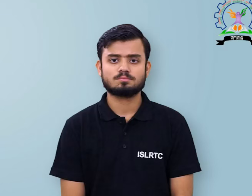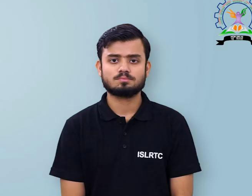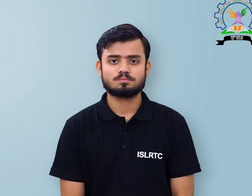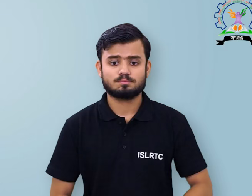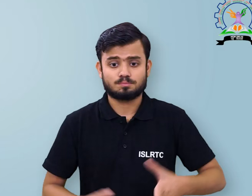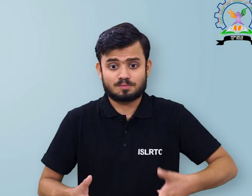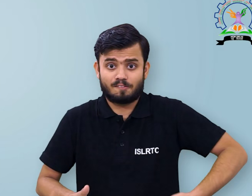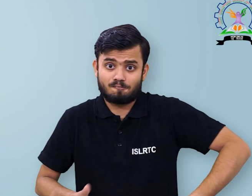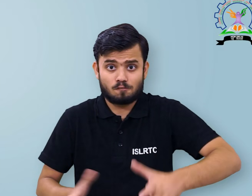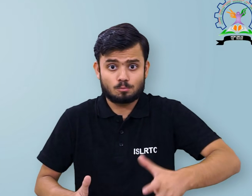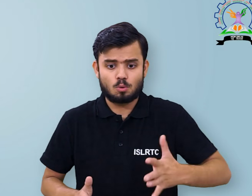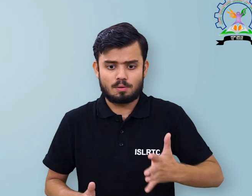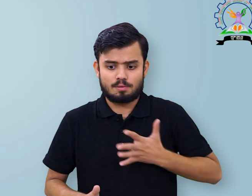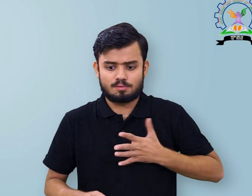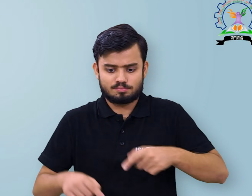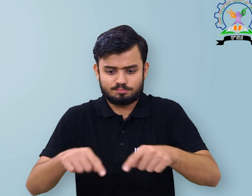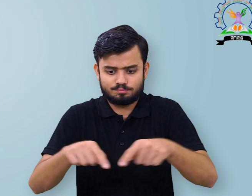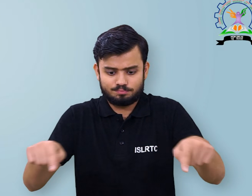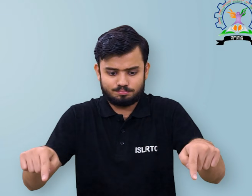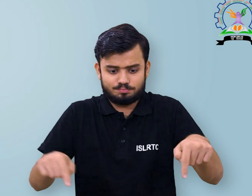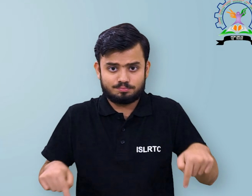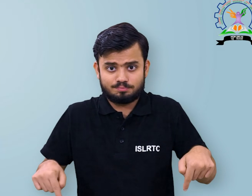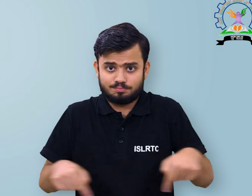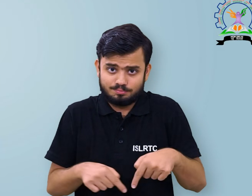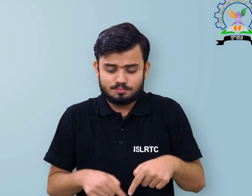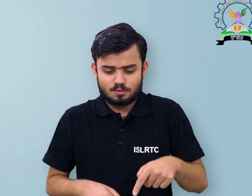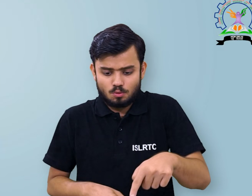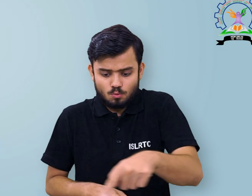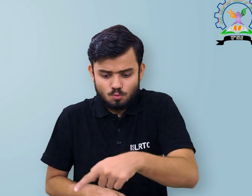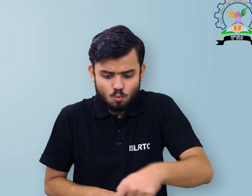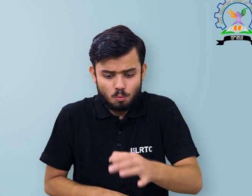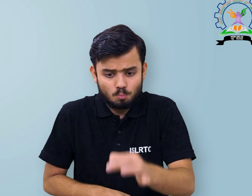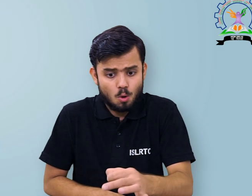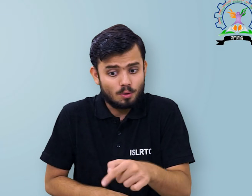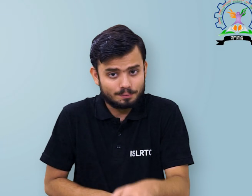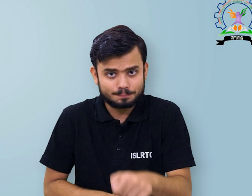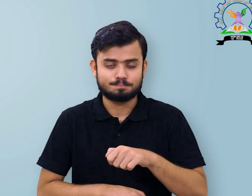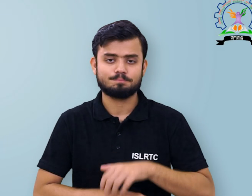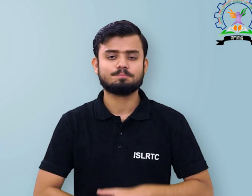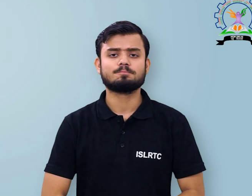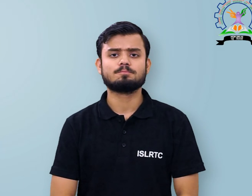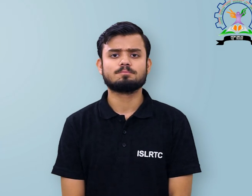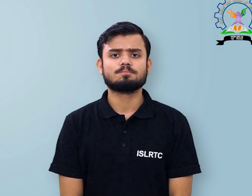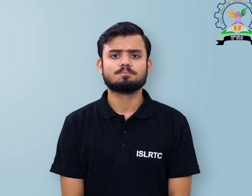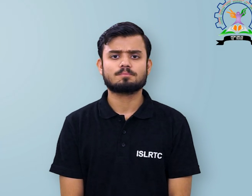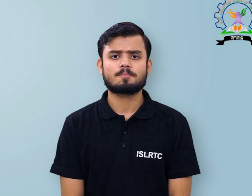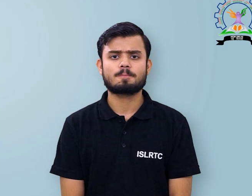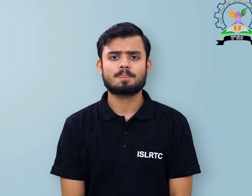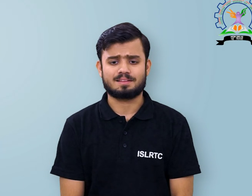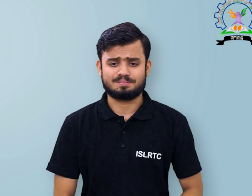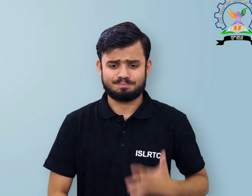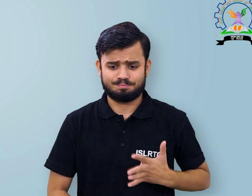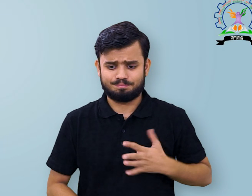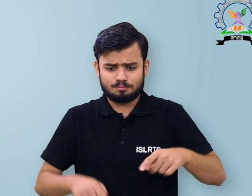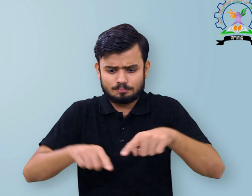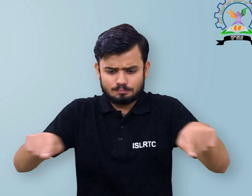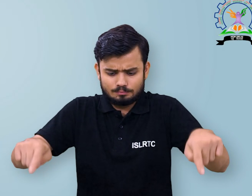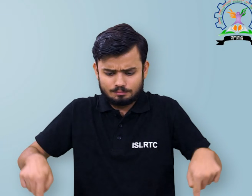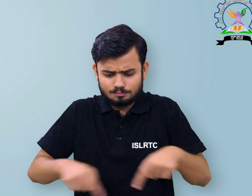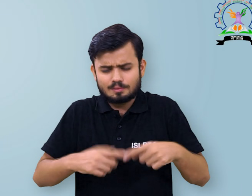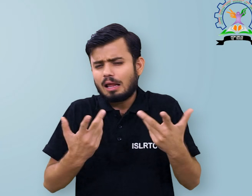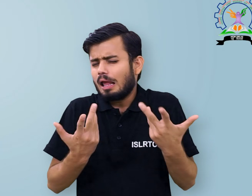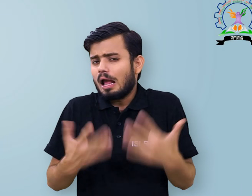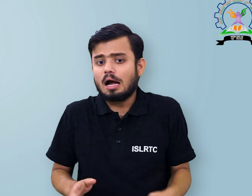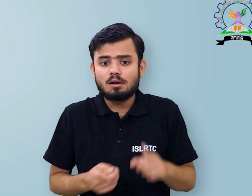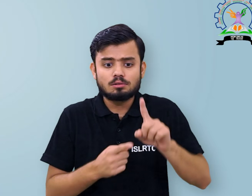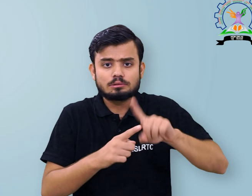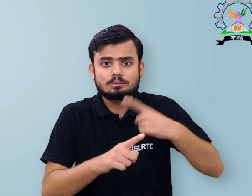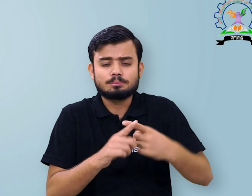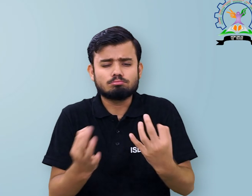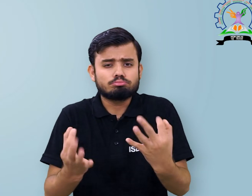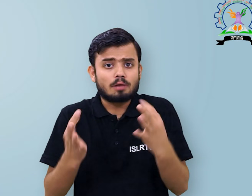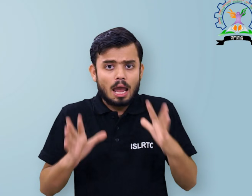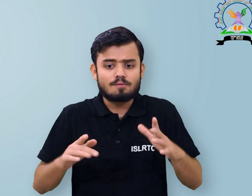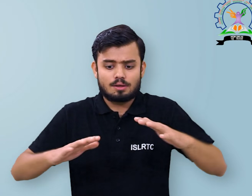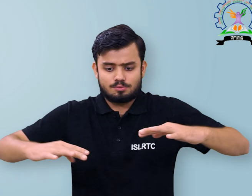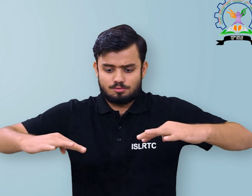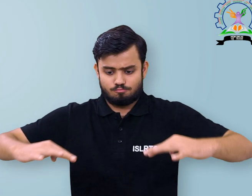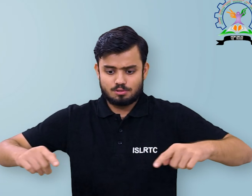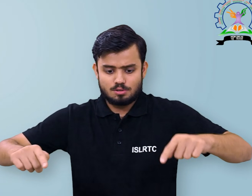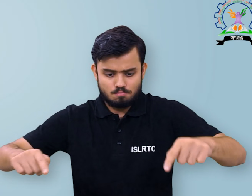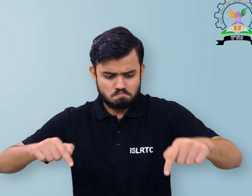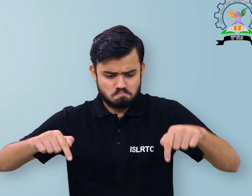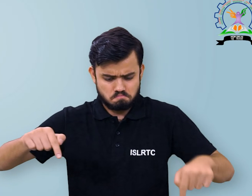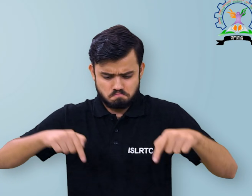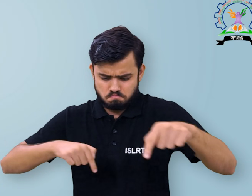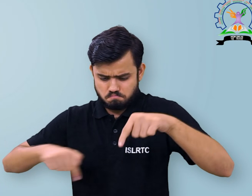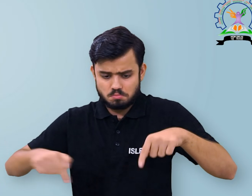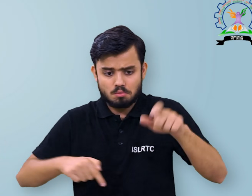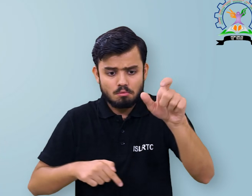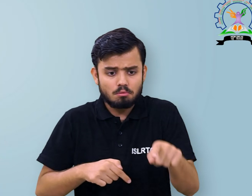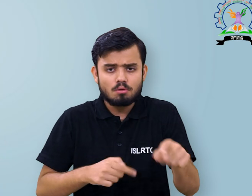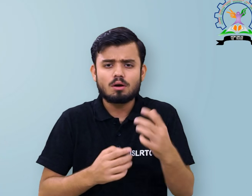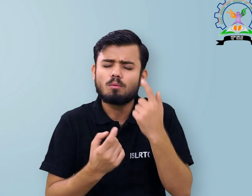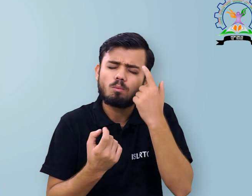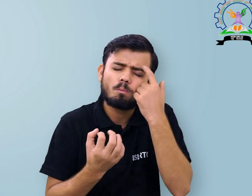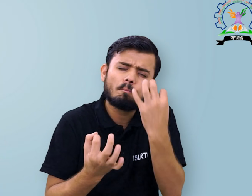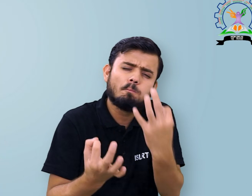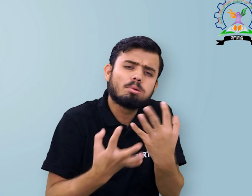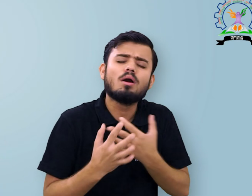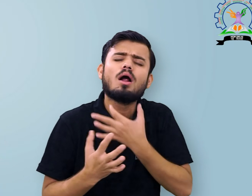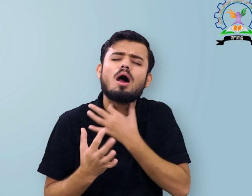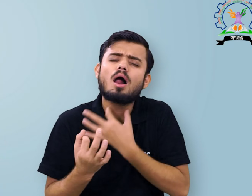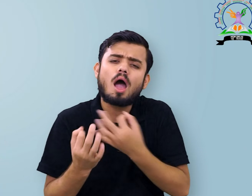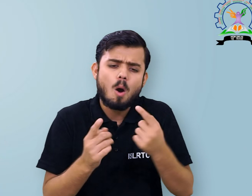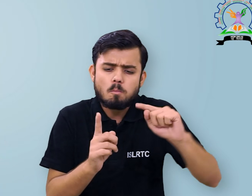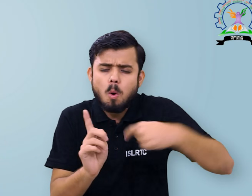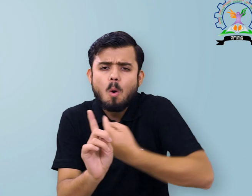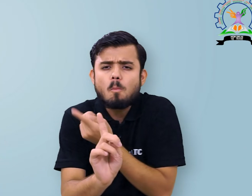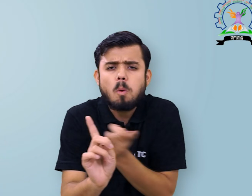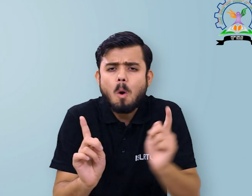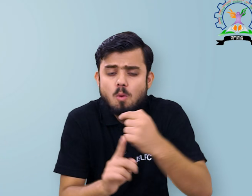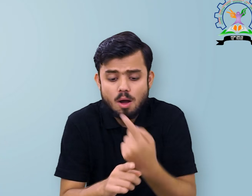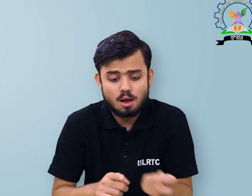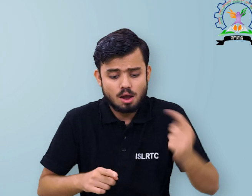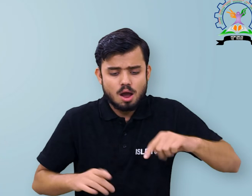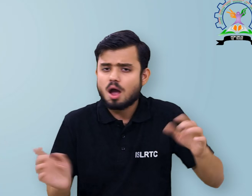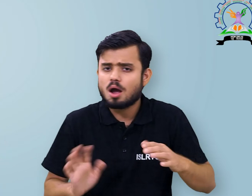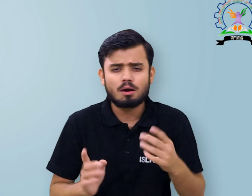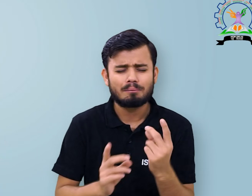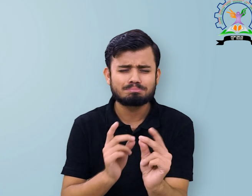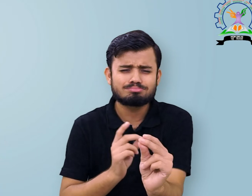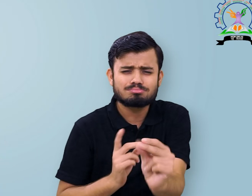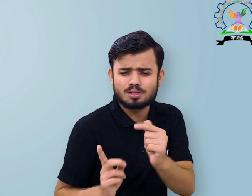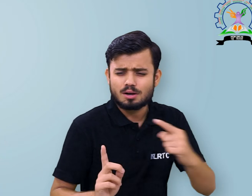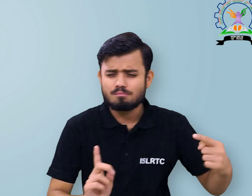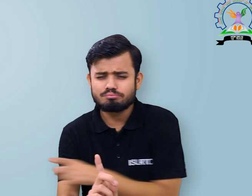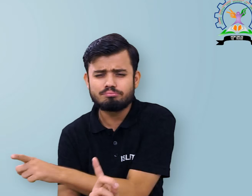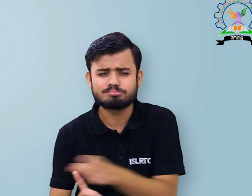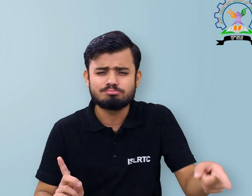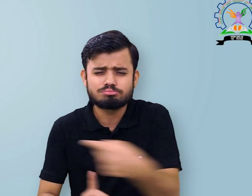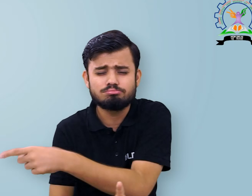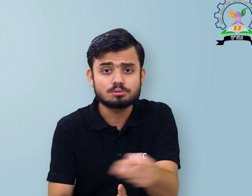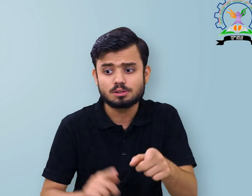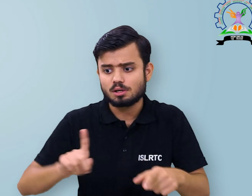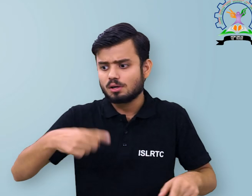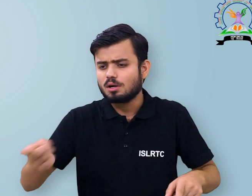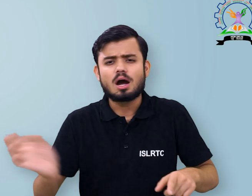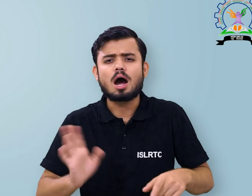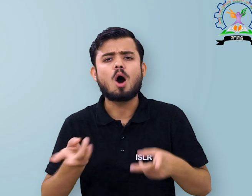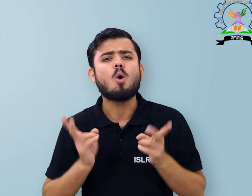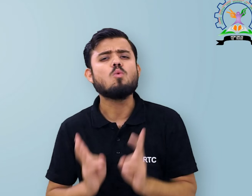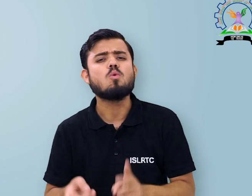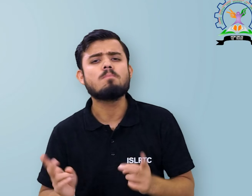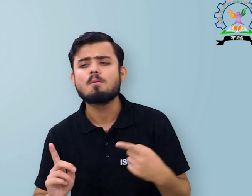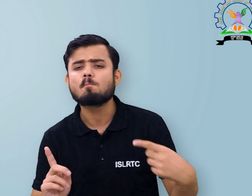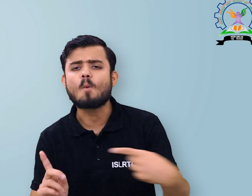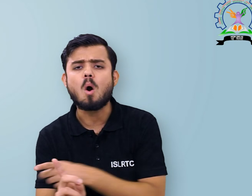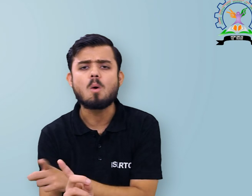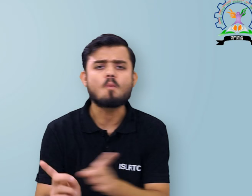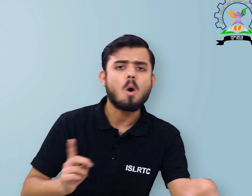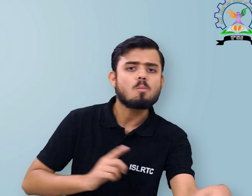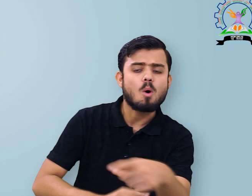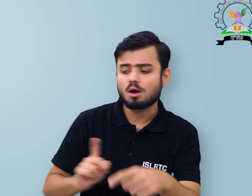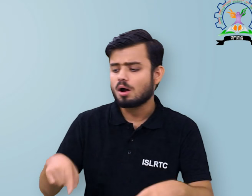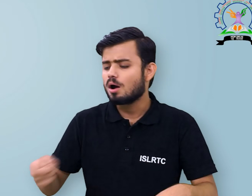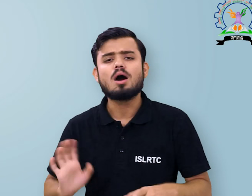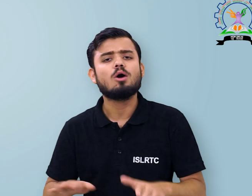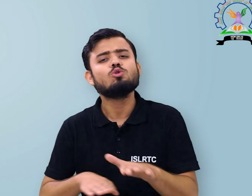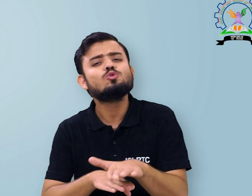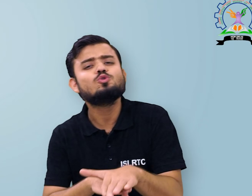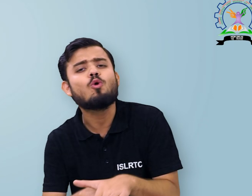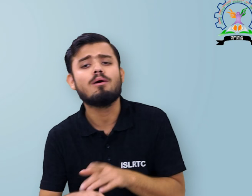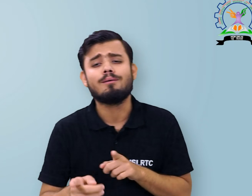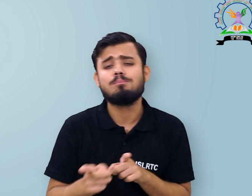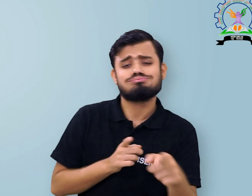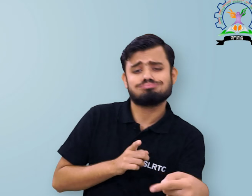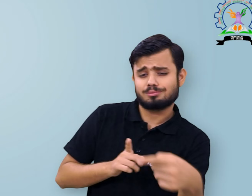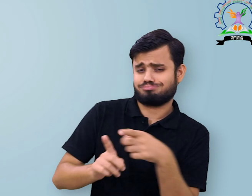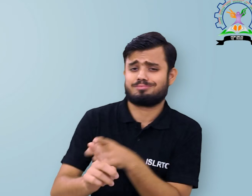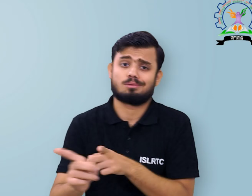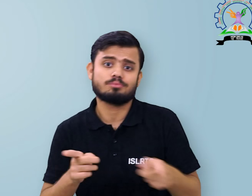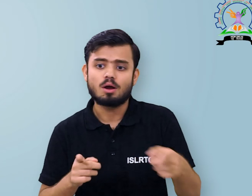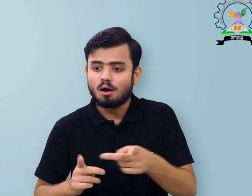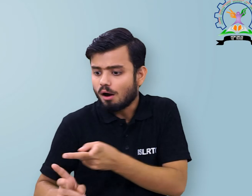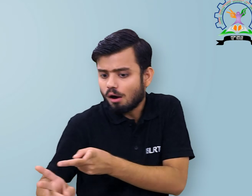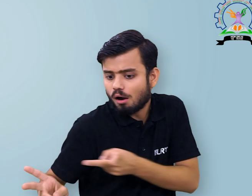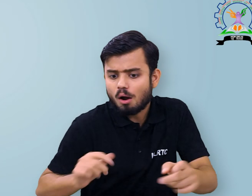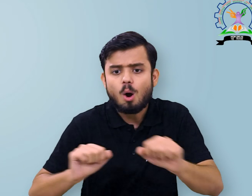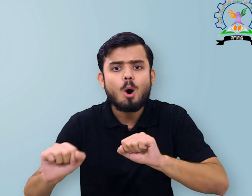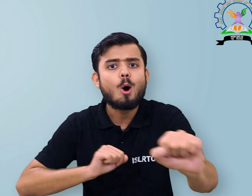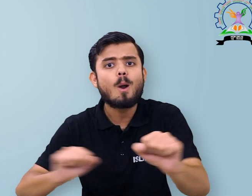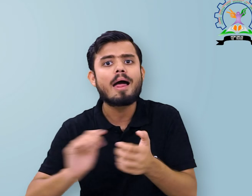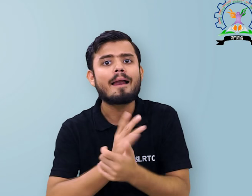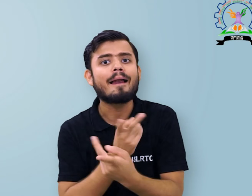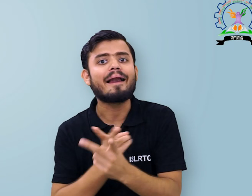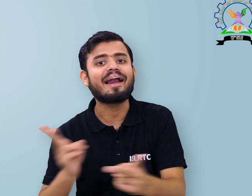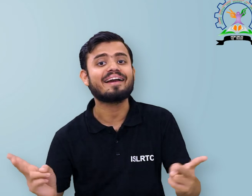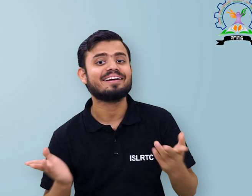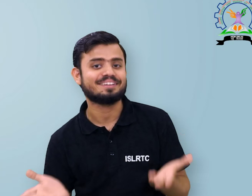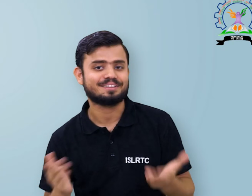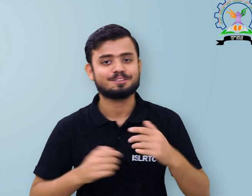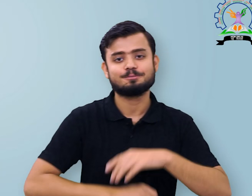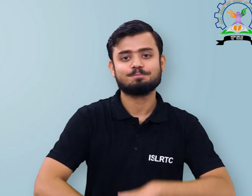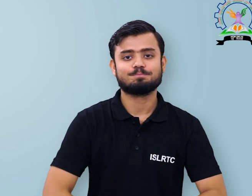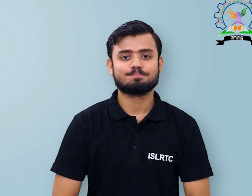Baseline A Baseline is a player's general starting point.